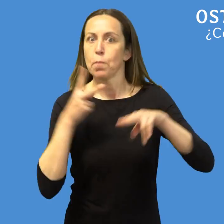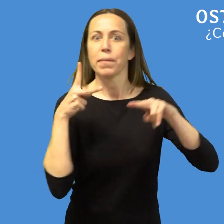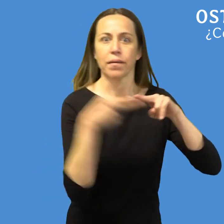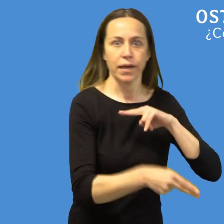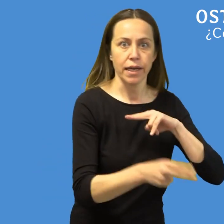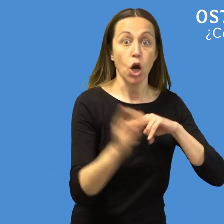evitar